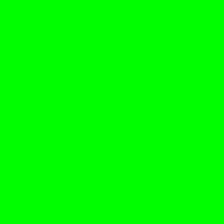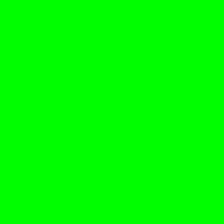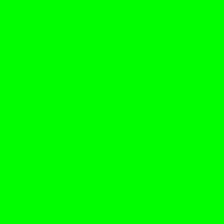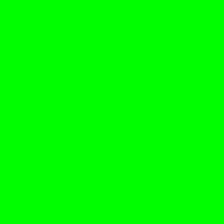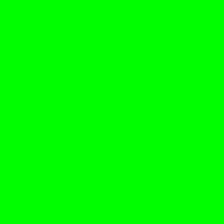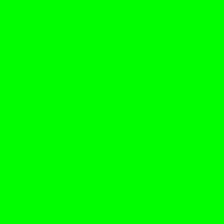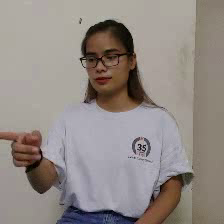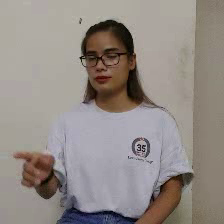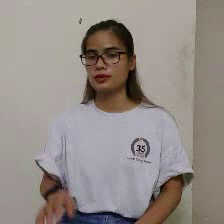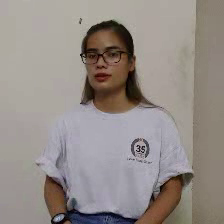Ghét